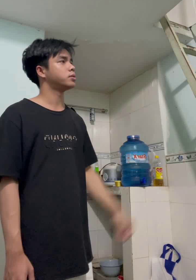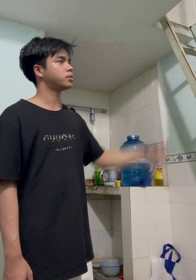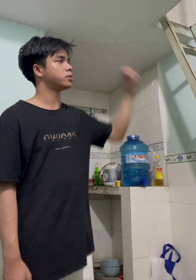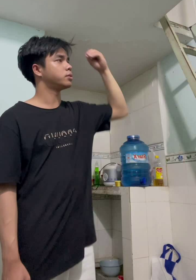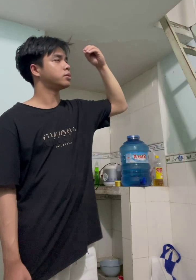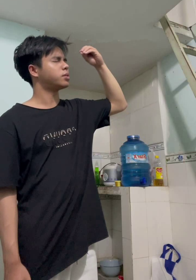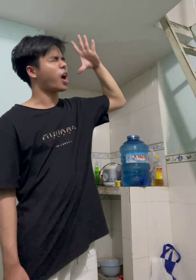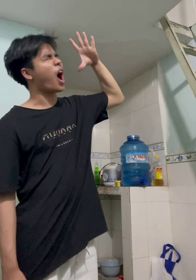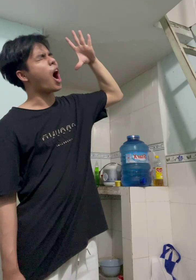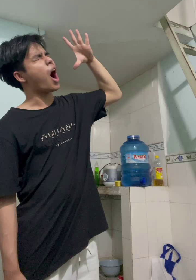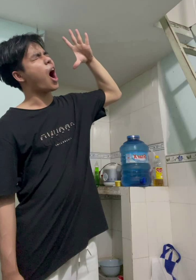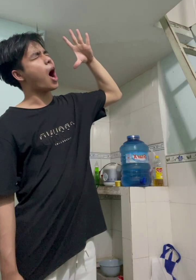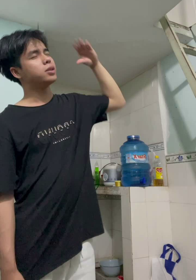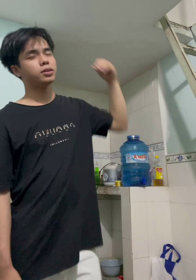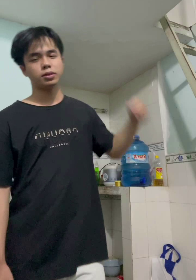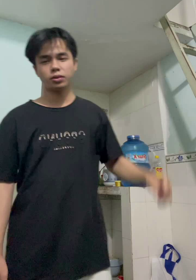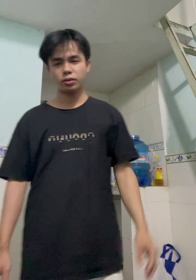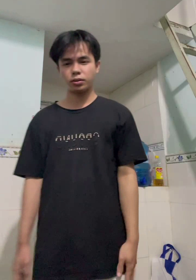troi nang